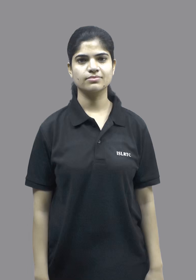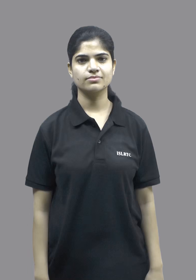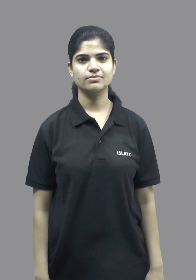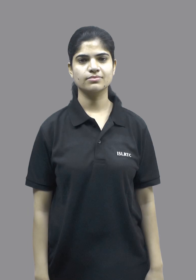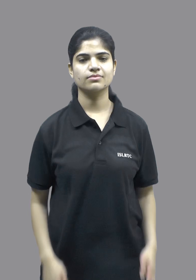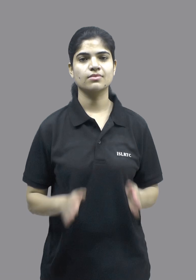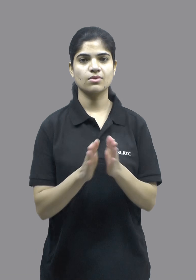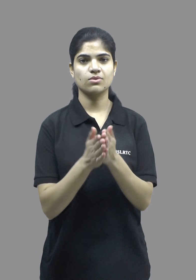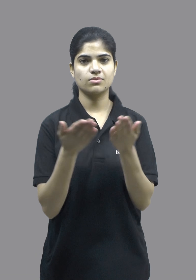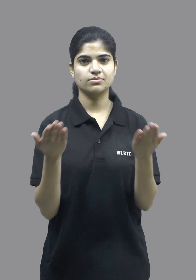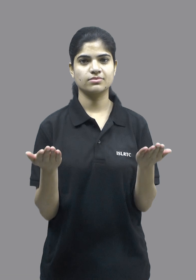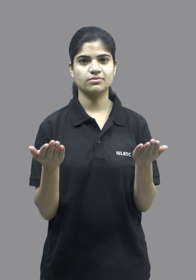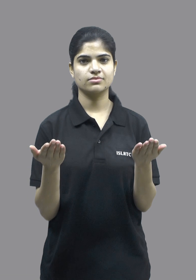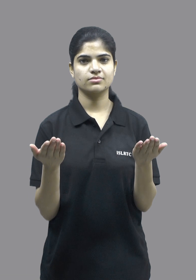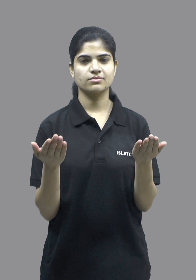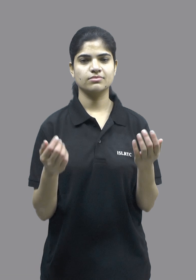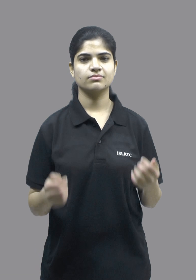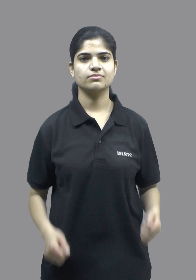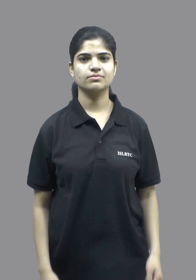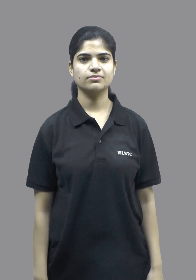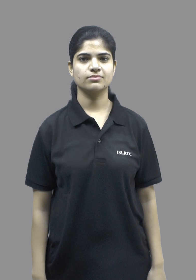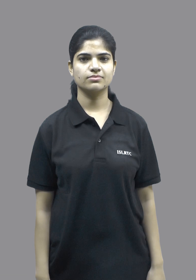Book